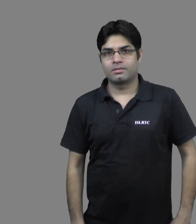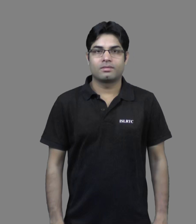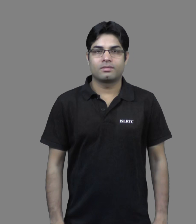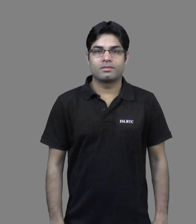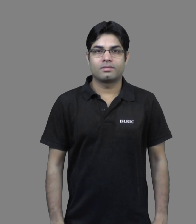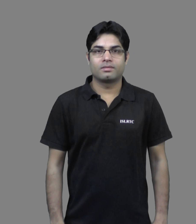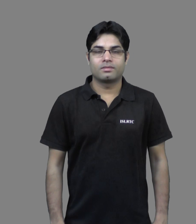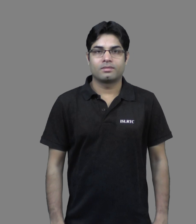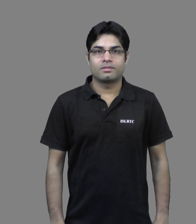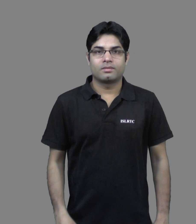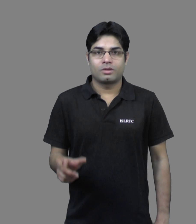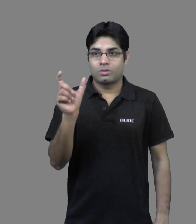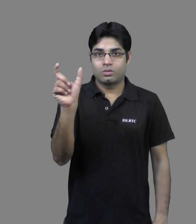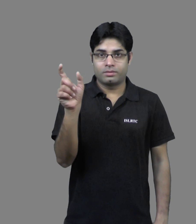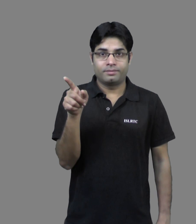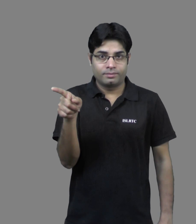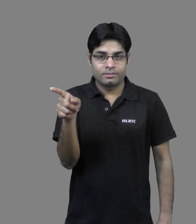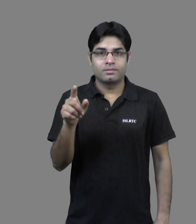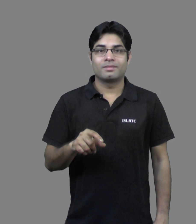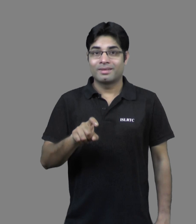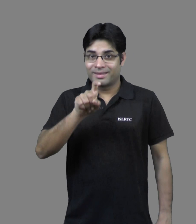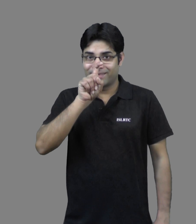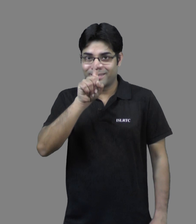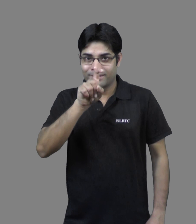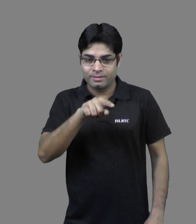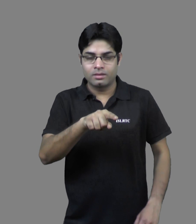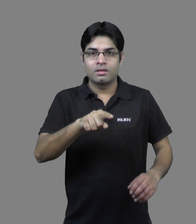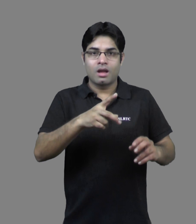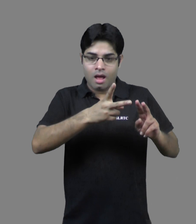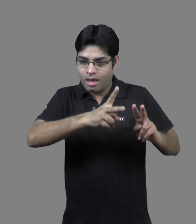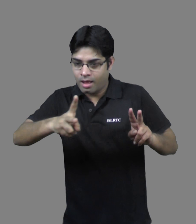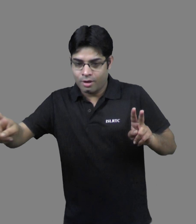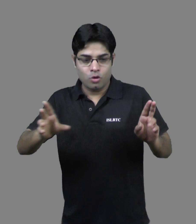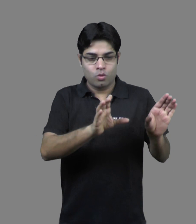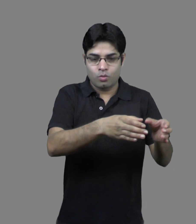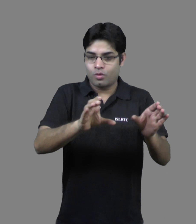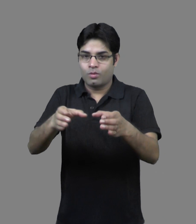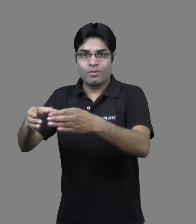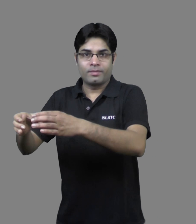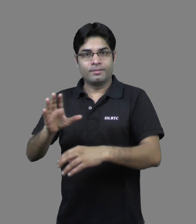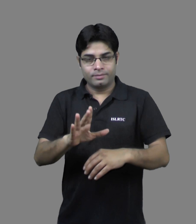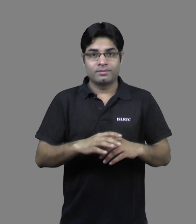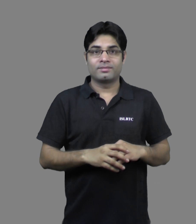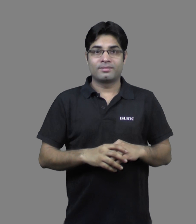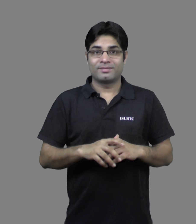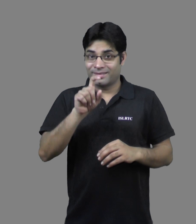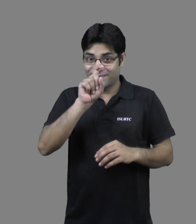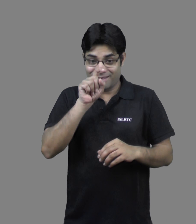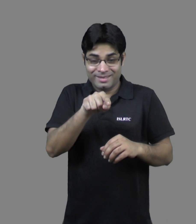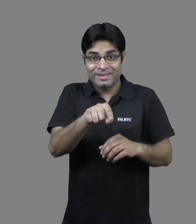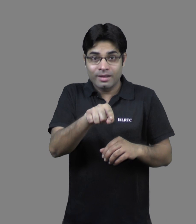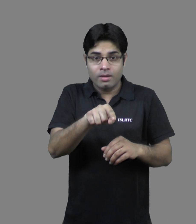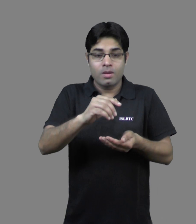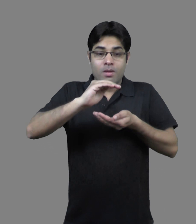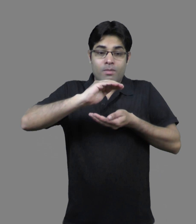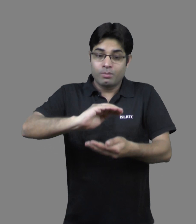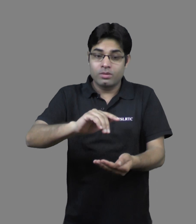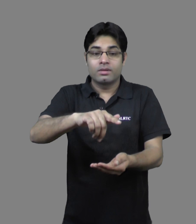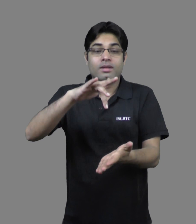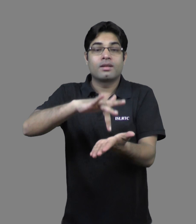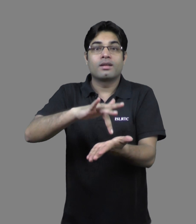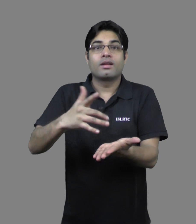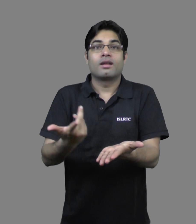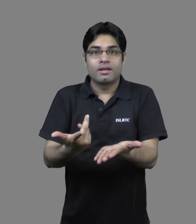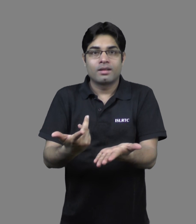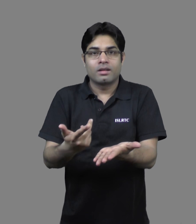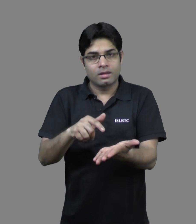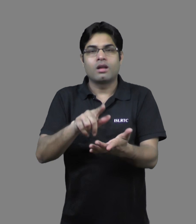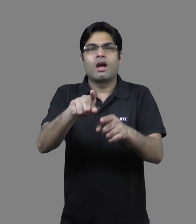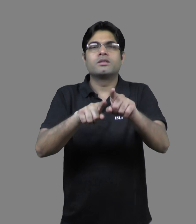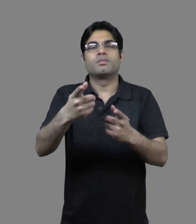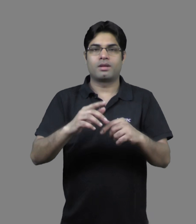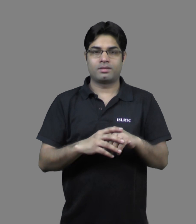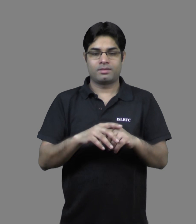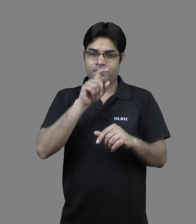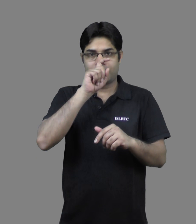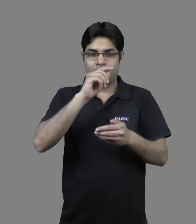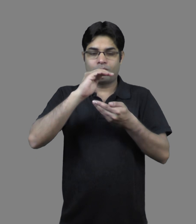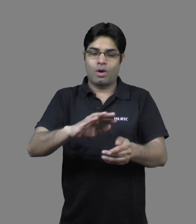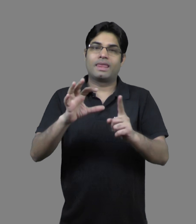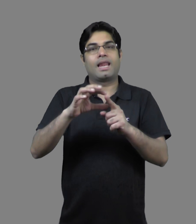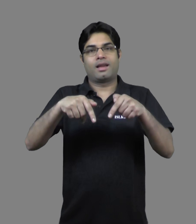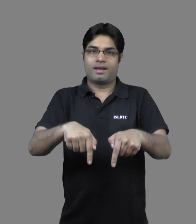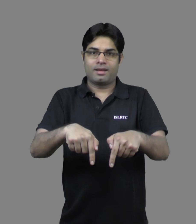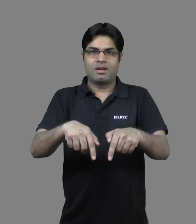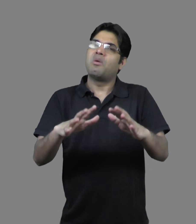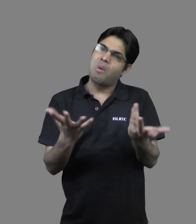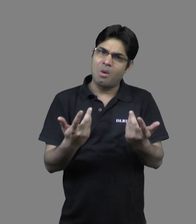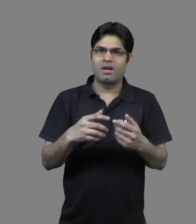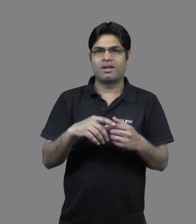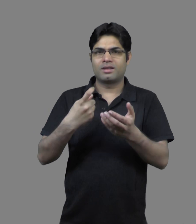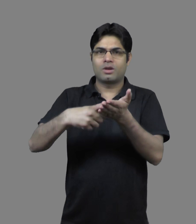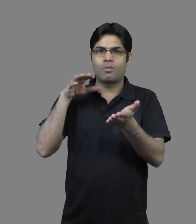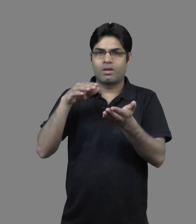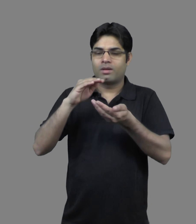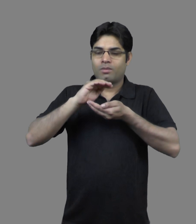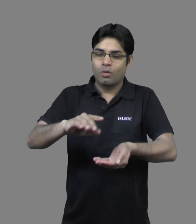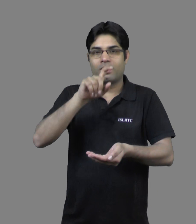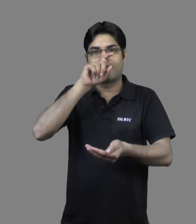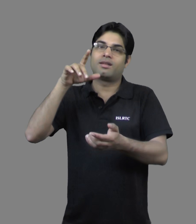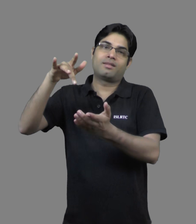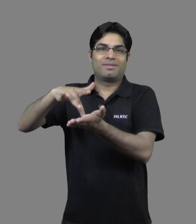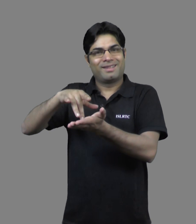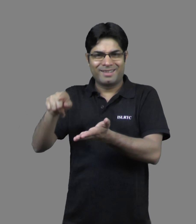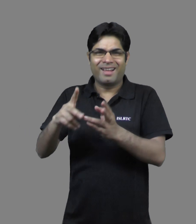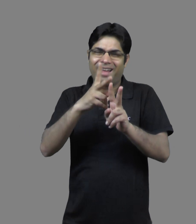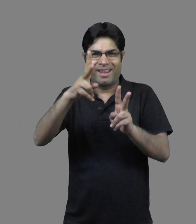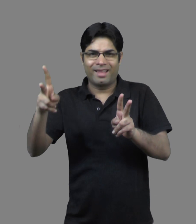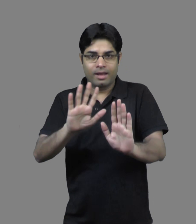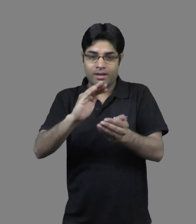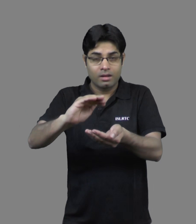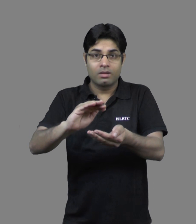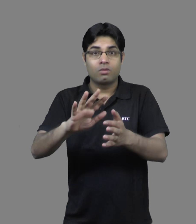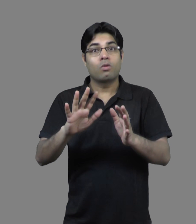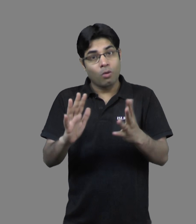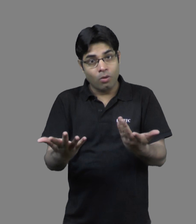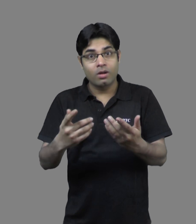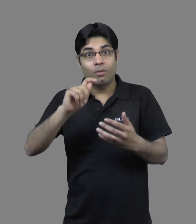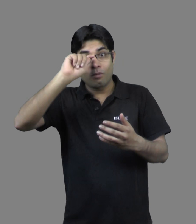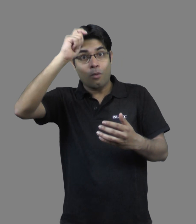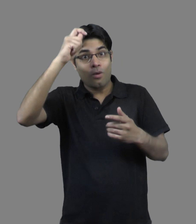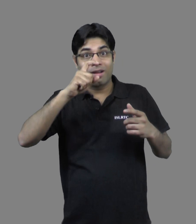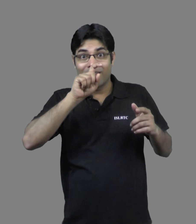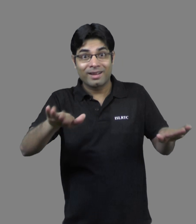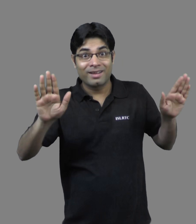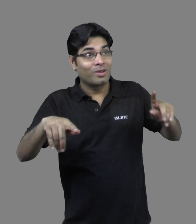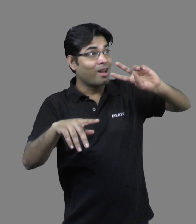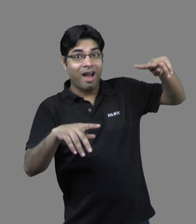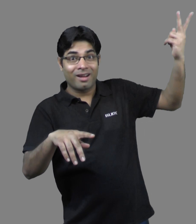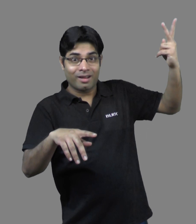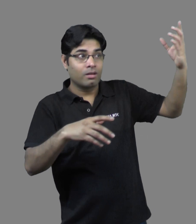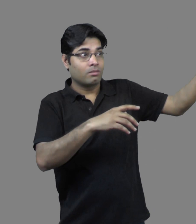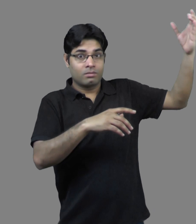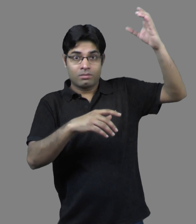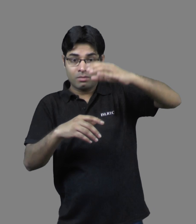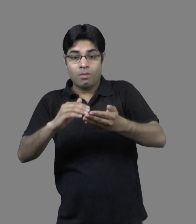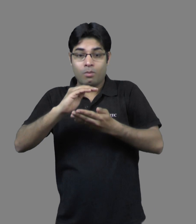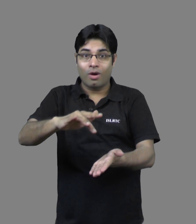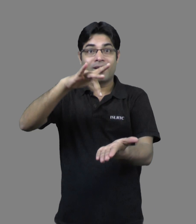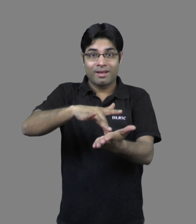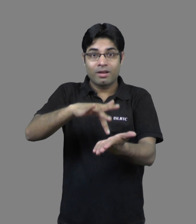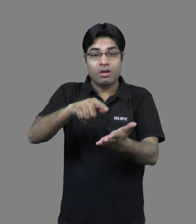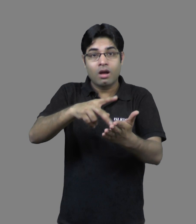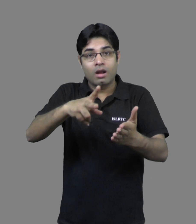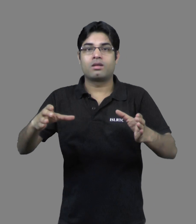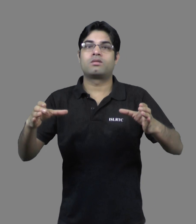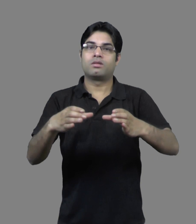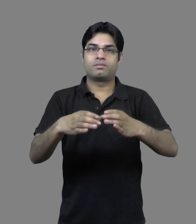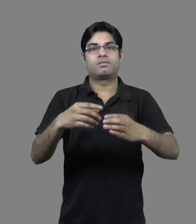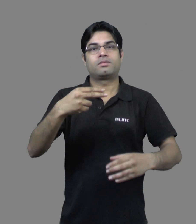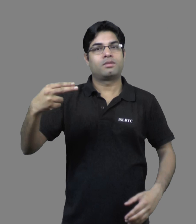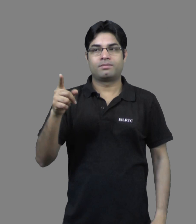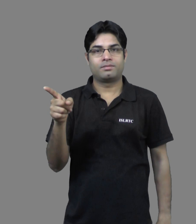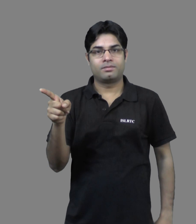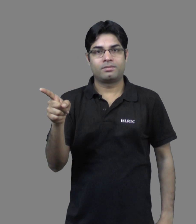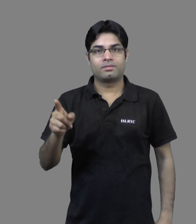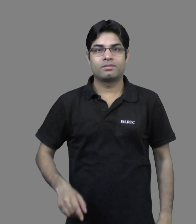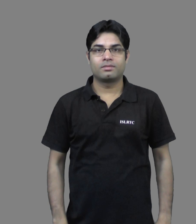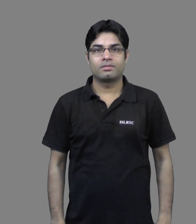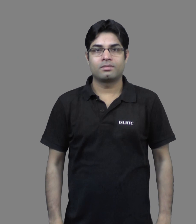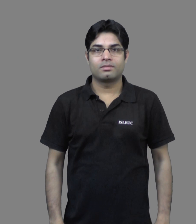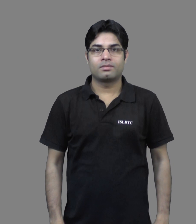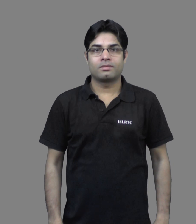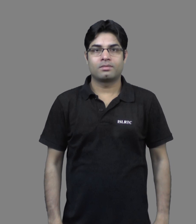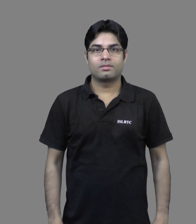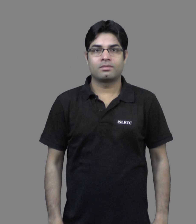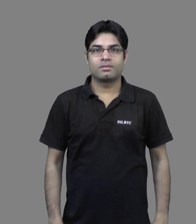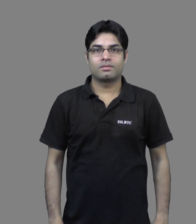On the Basis of the Origin